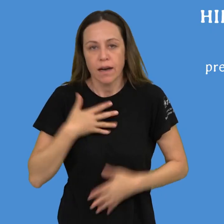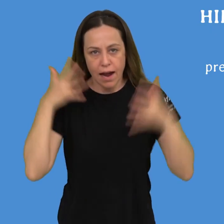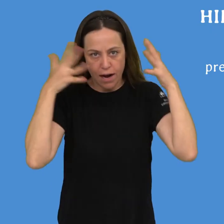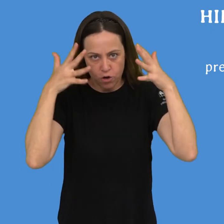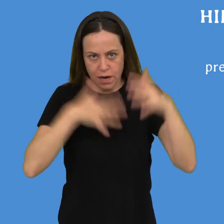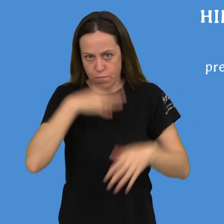aconsejar